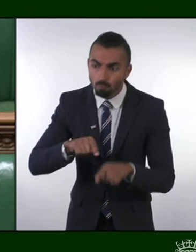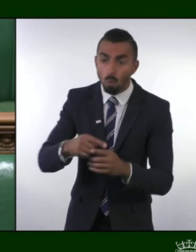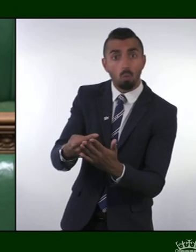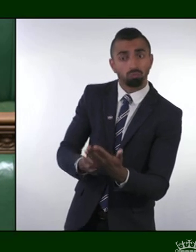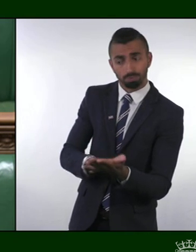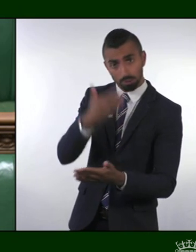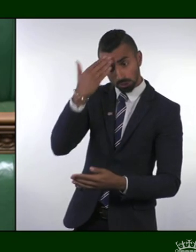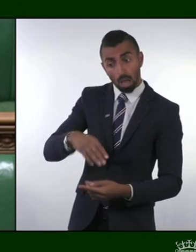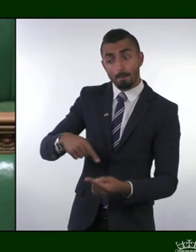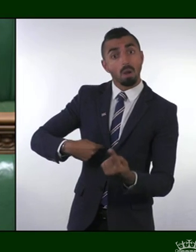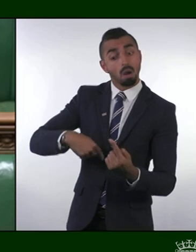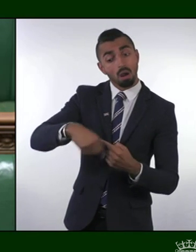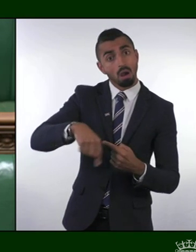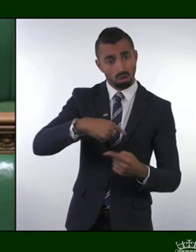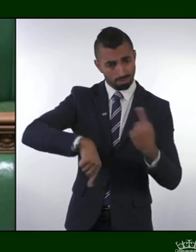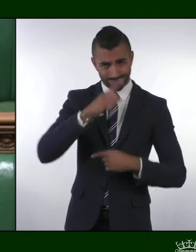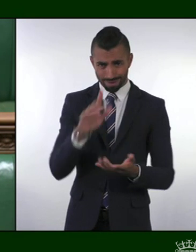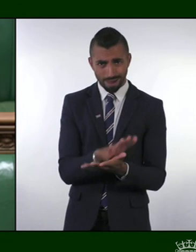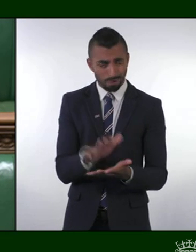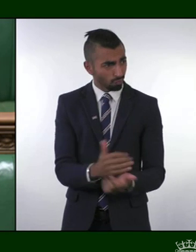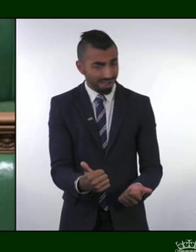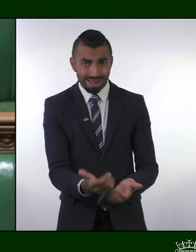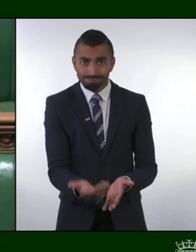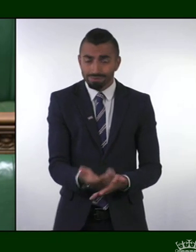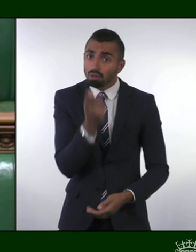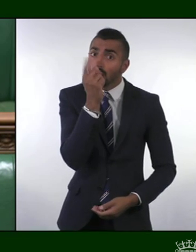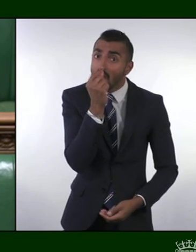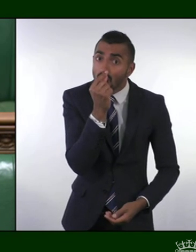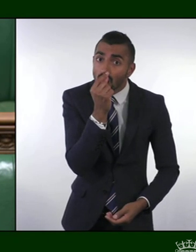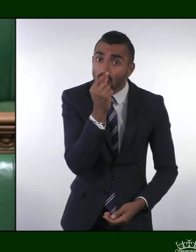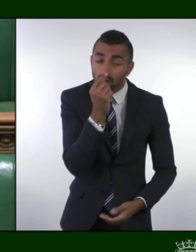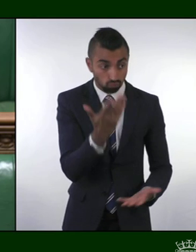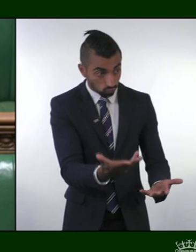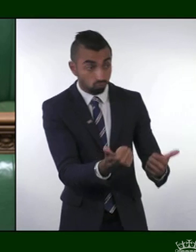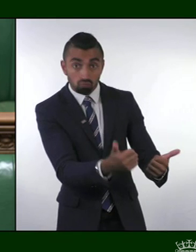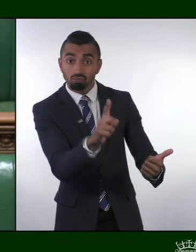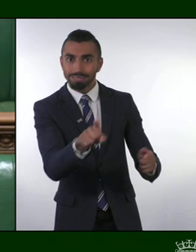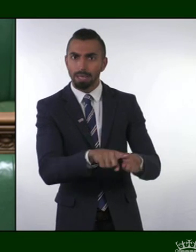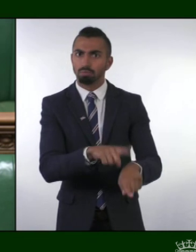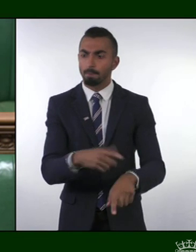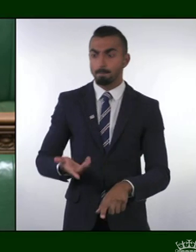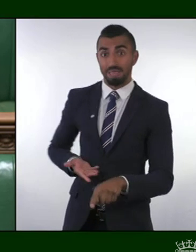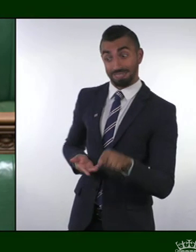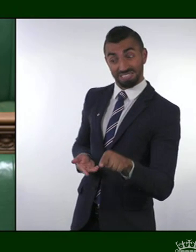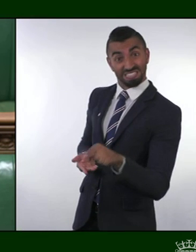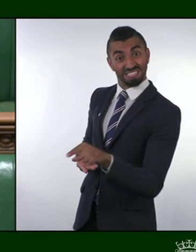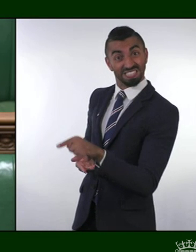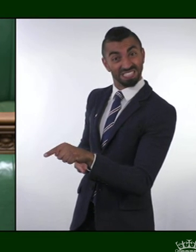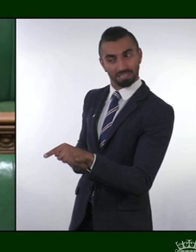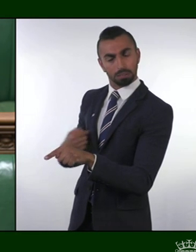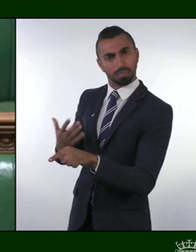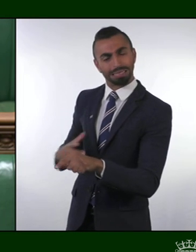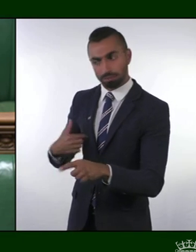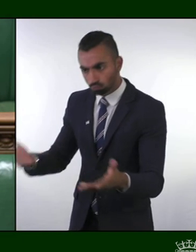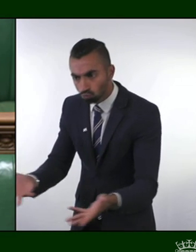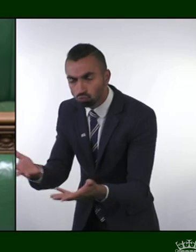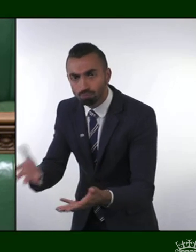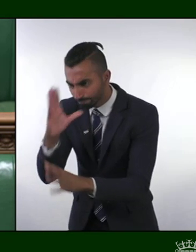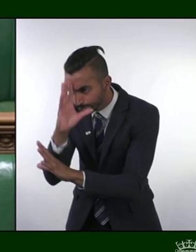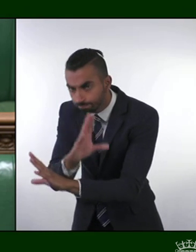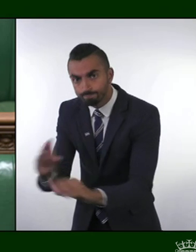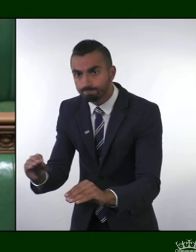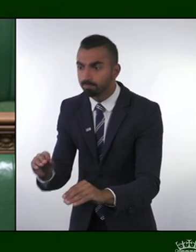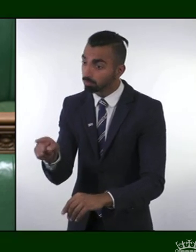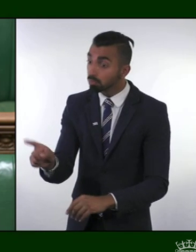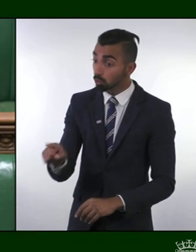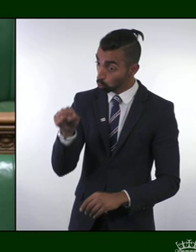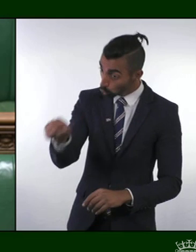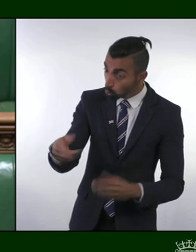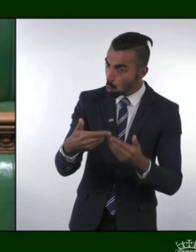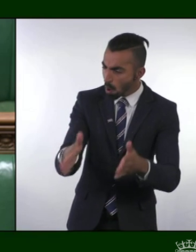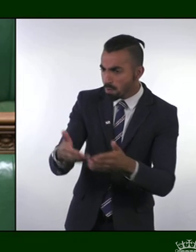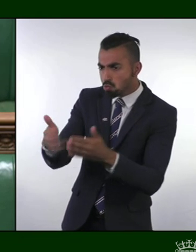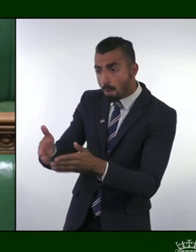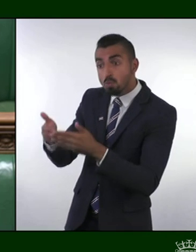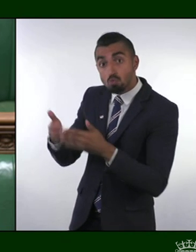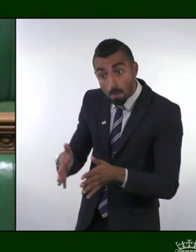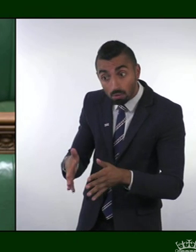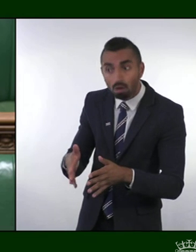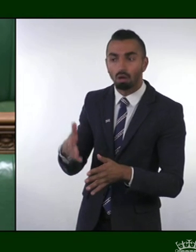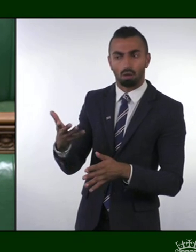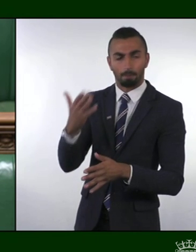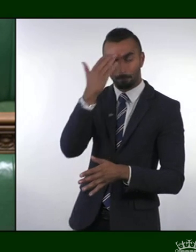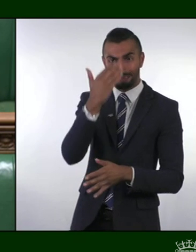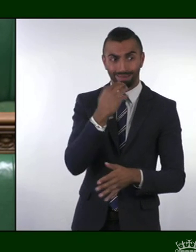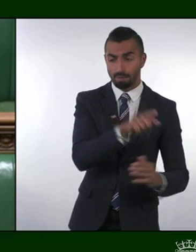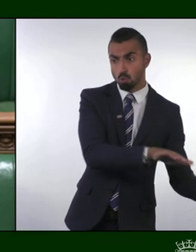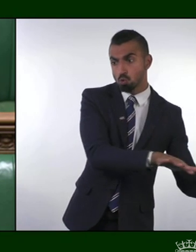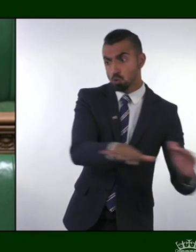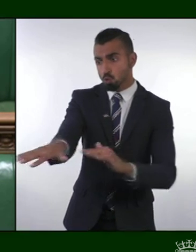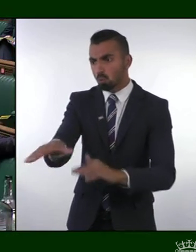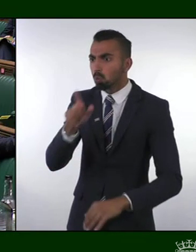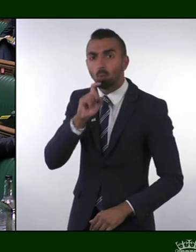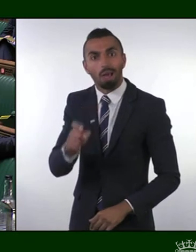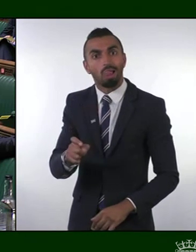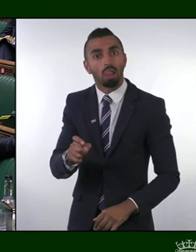In turn, we need to give these businesses the confidence to know that if they open up, invest in making their premises safe and protect jobs, demand will be there—and will be there quickly.